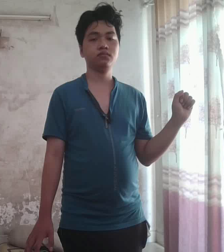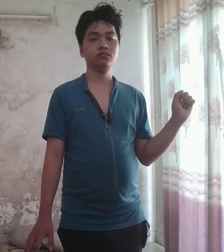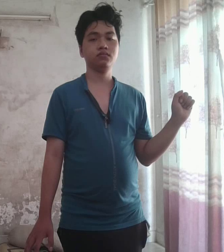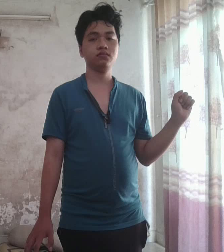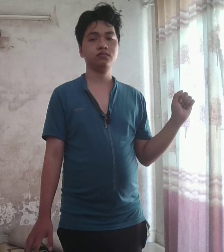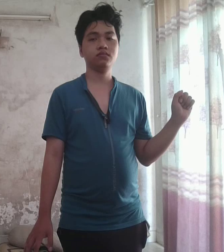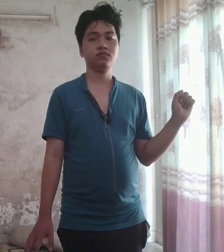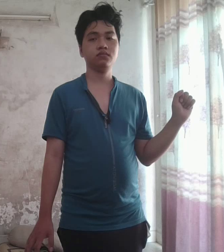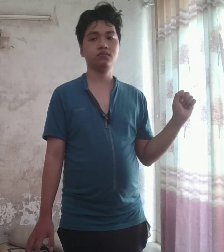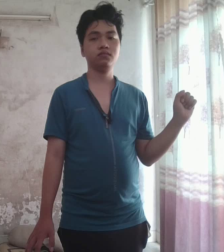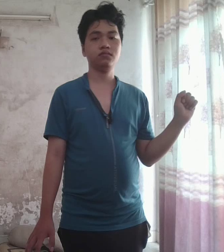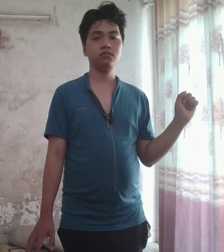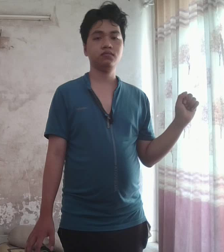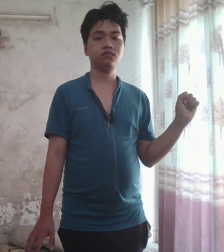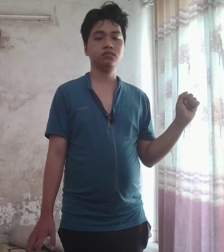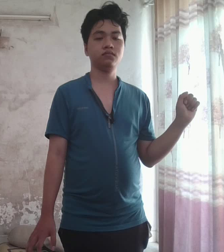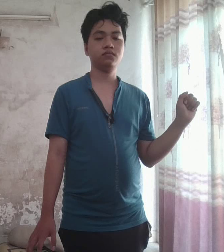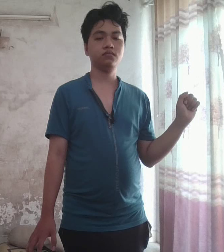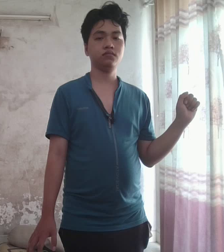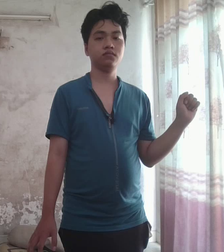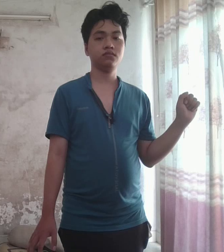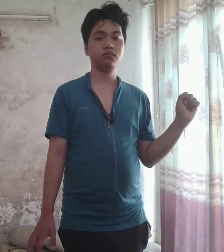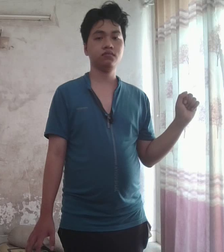a